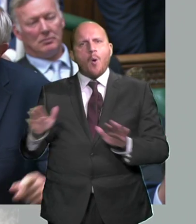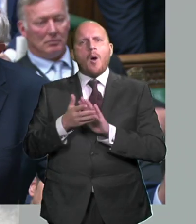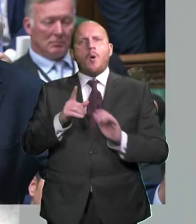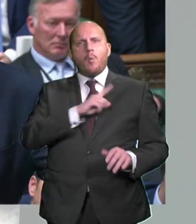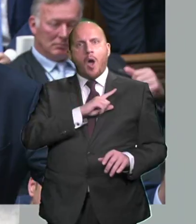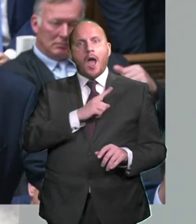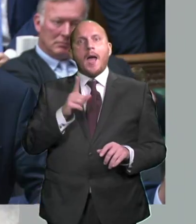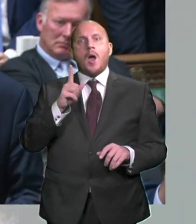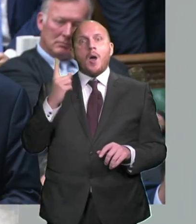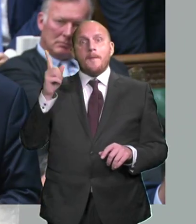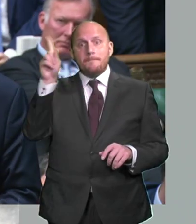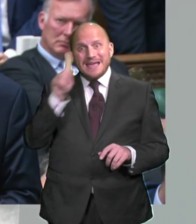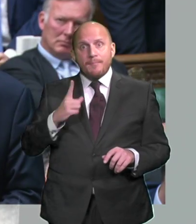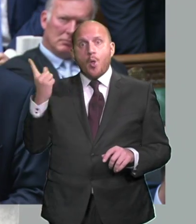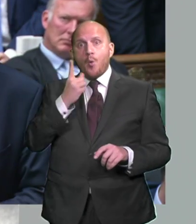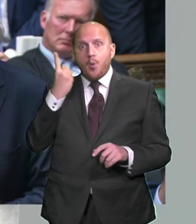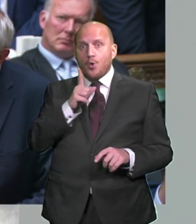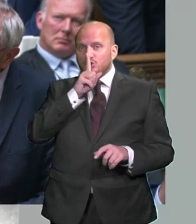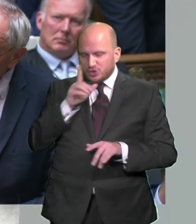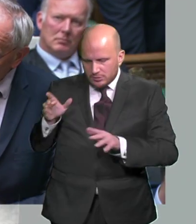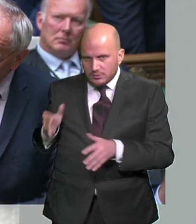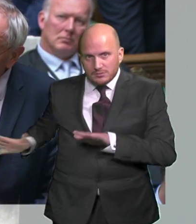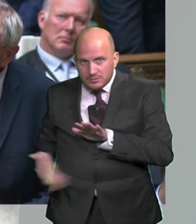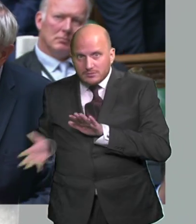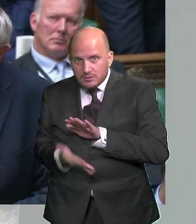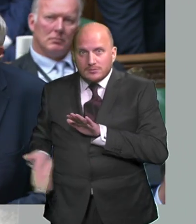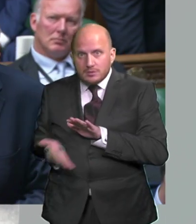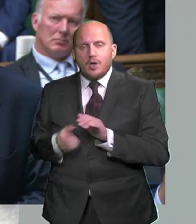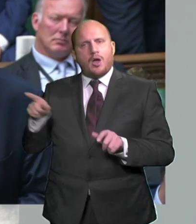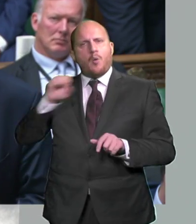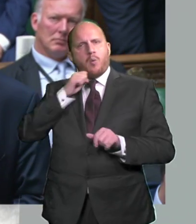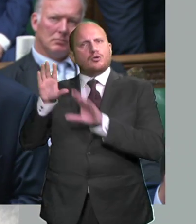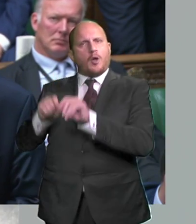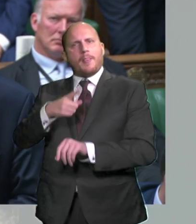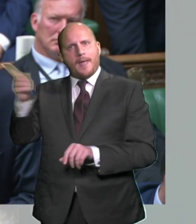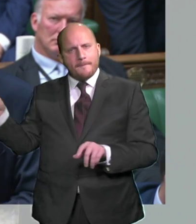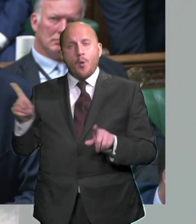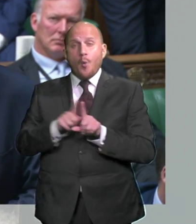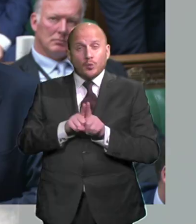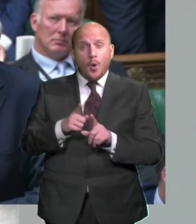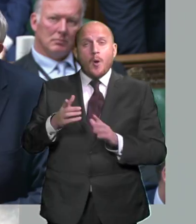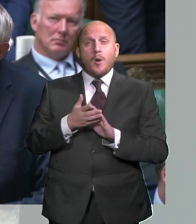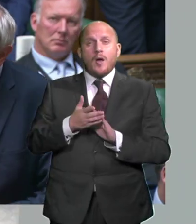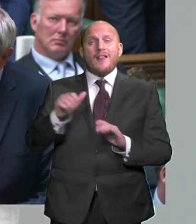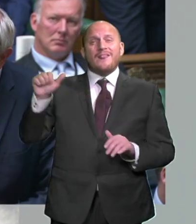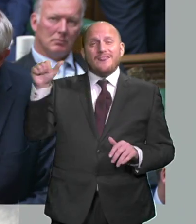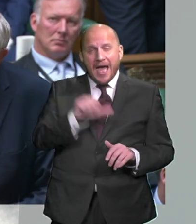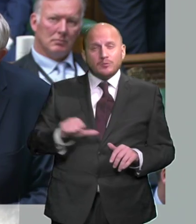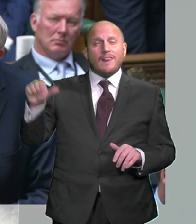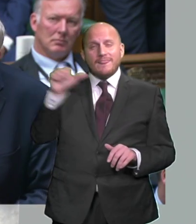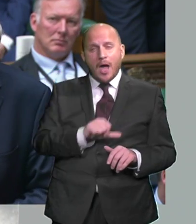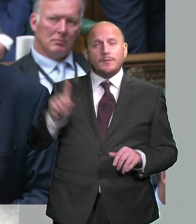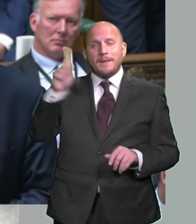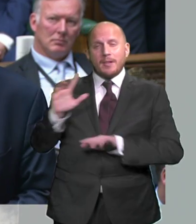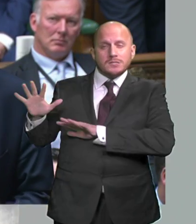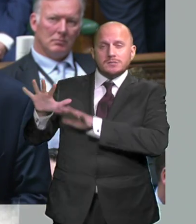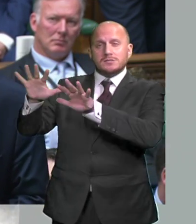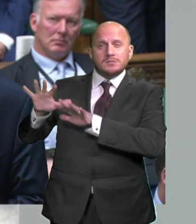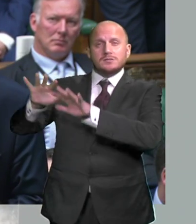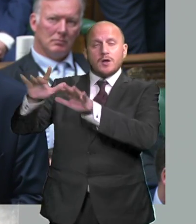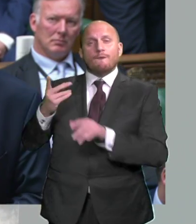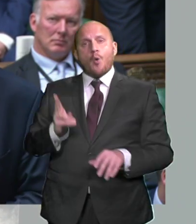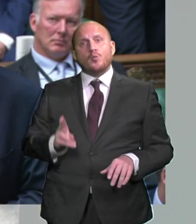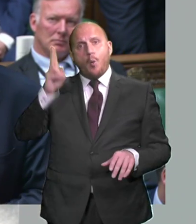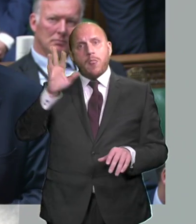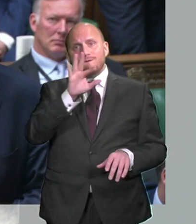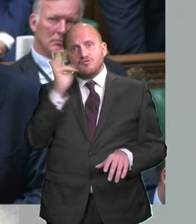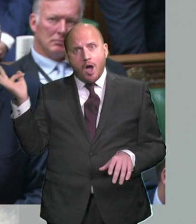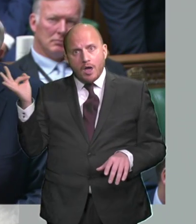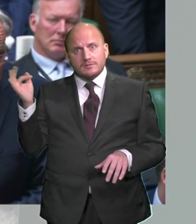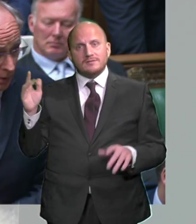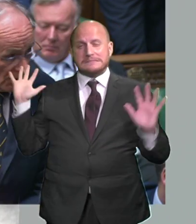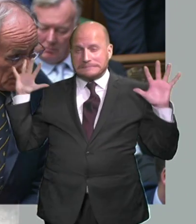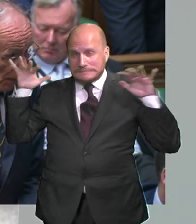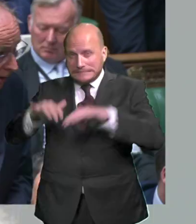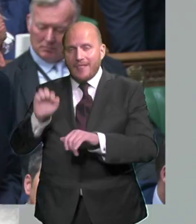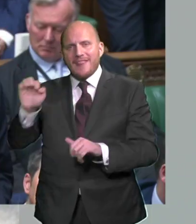and, perhaps more importantly, stop thousands of people descending on northern French cities, which would benefit the French.